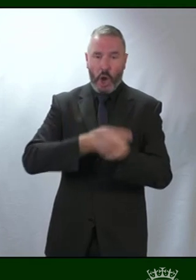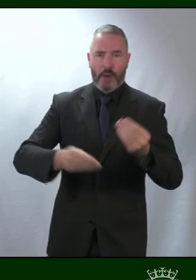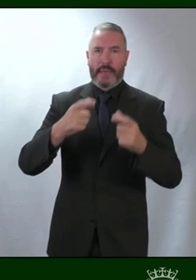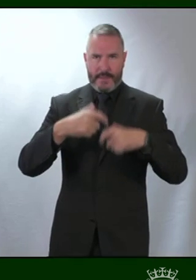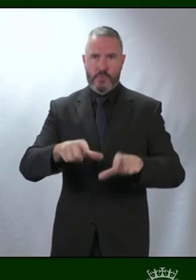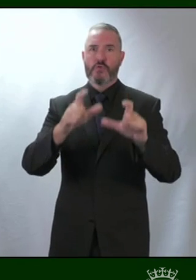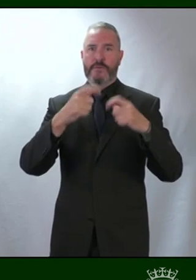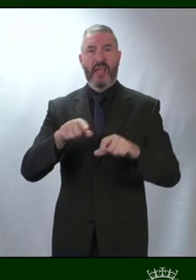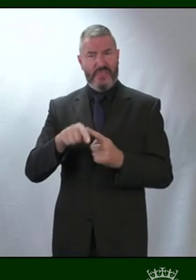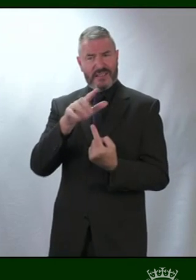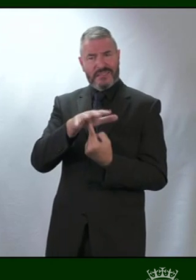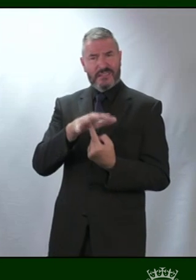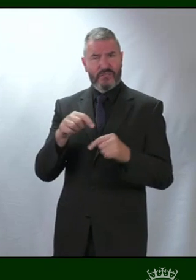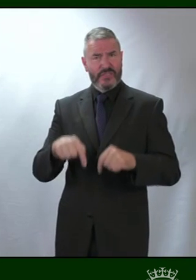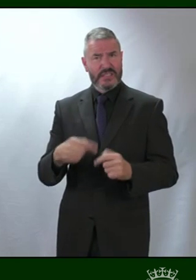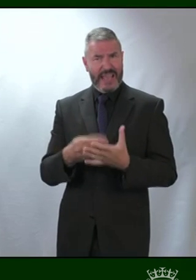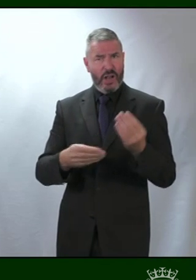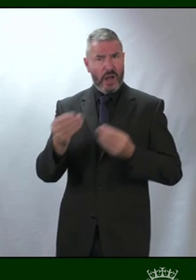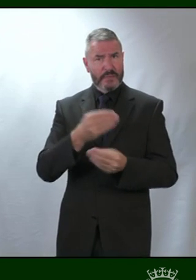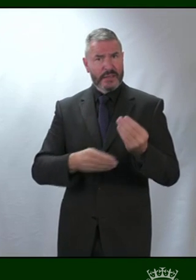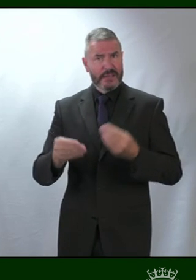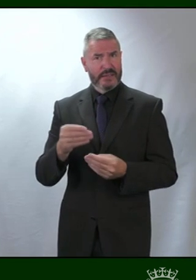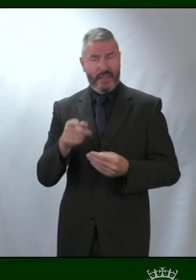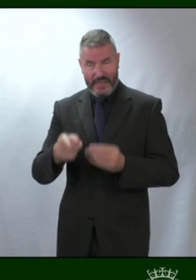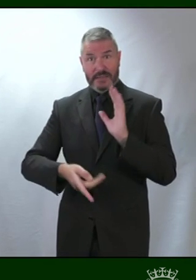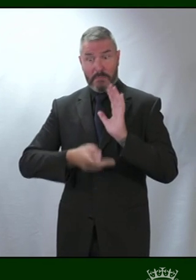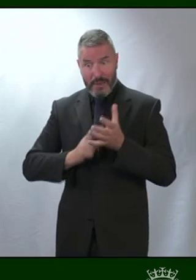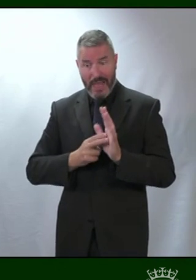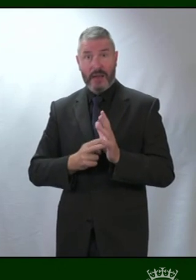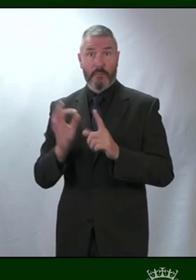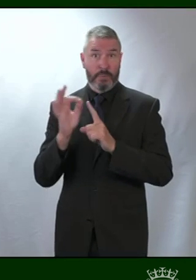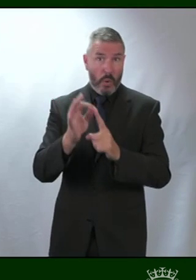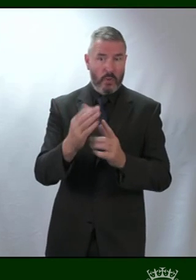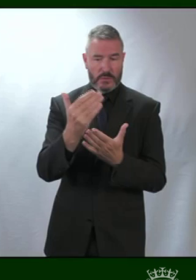That is the essence of our plan and proposals.